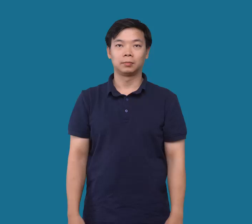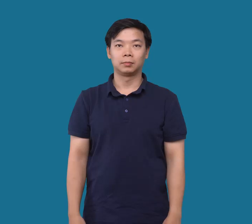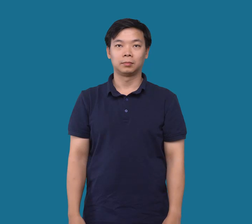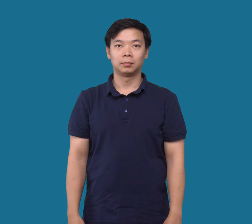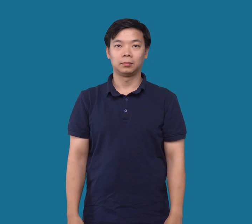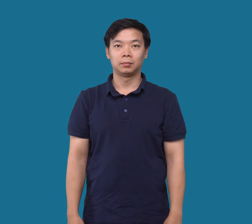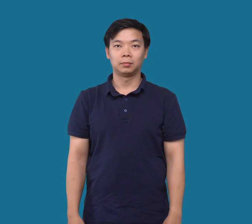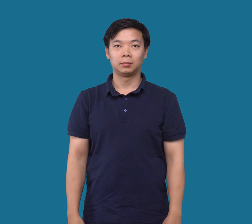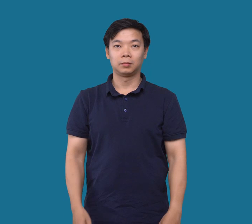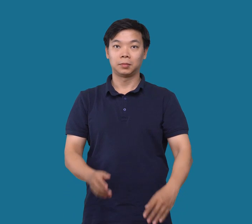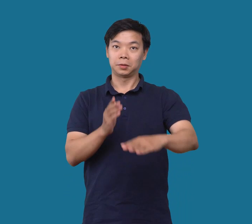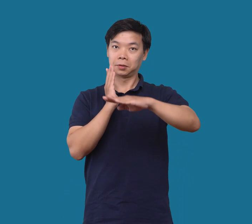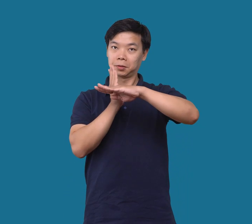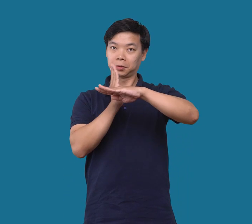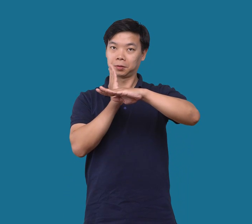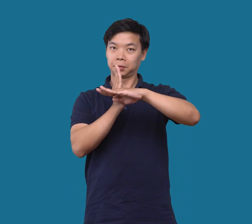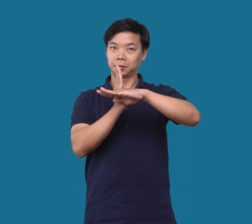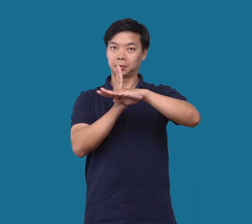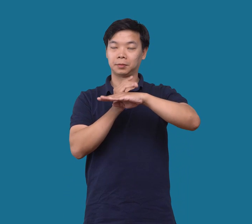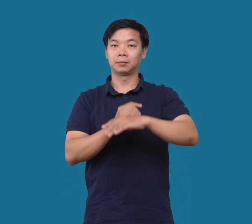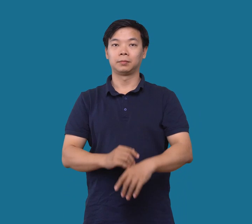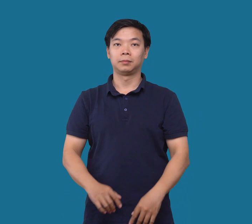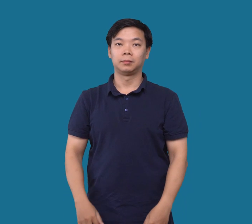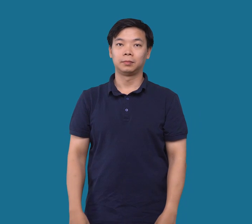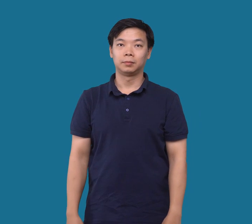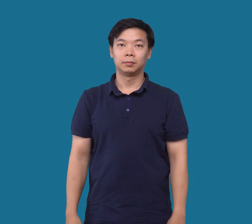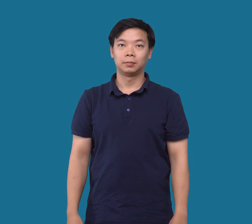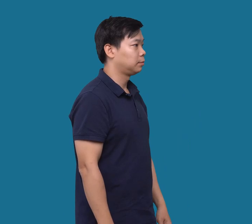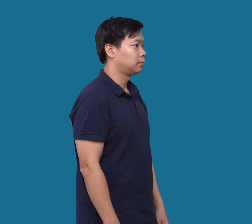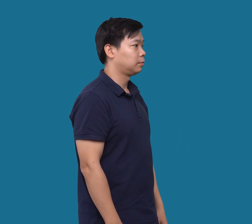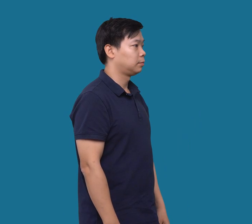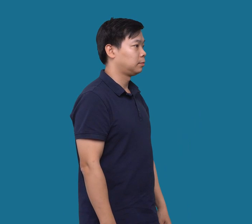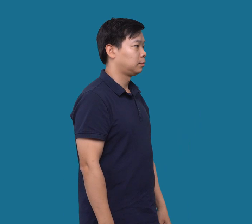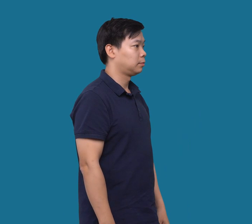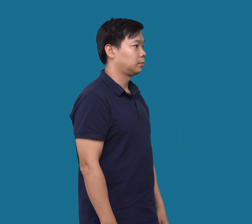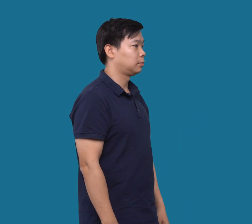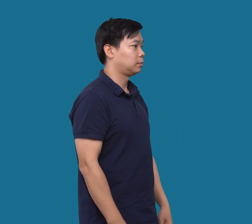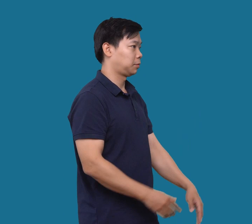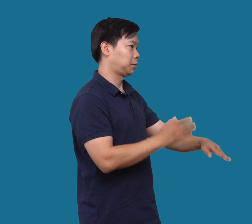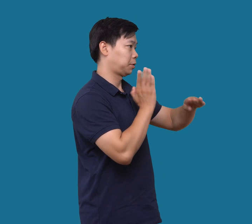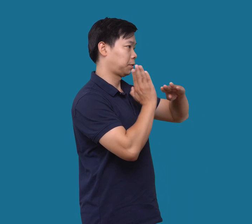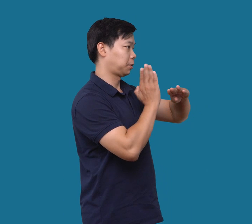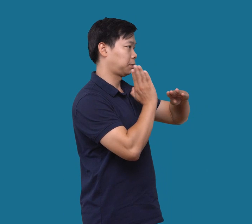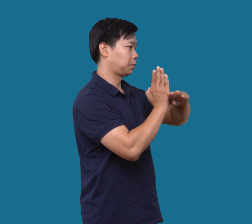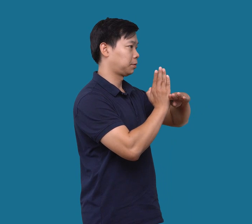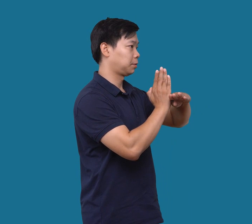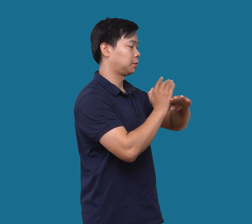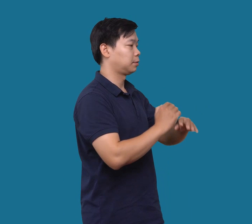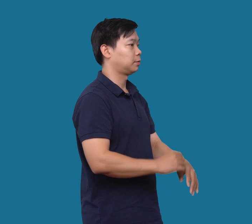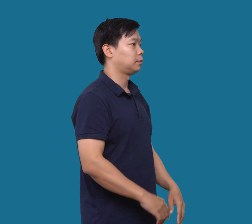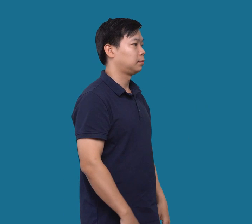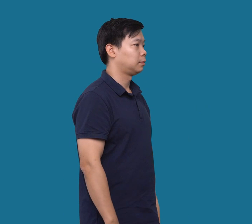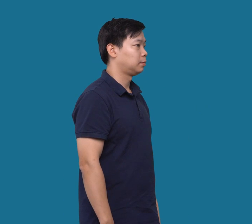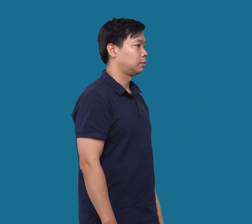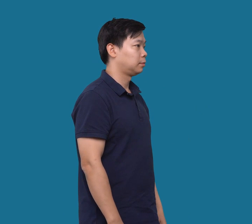đề nghị